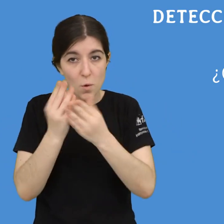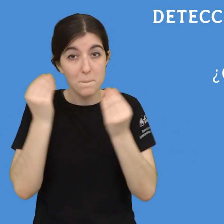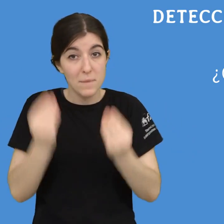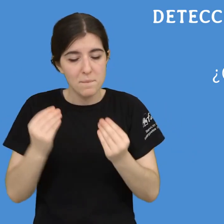bien